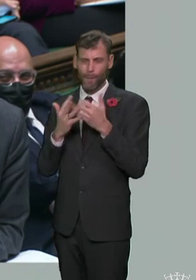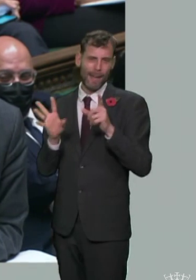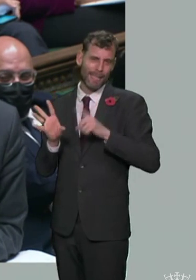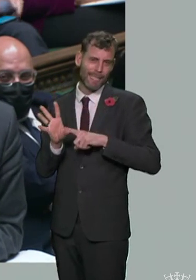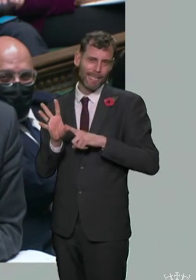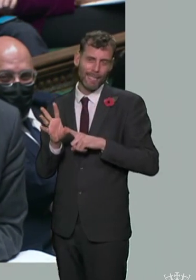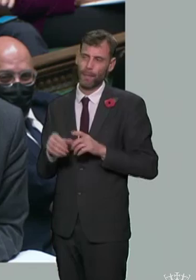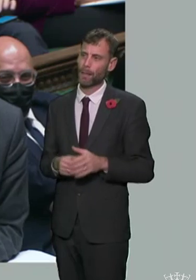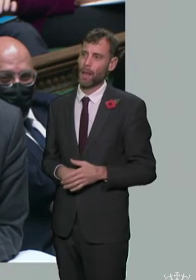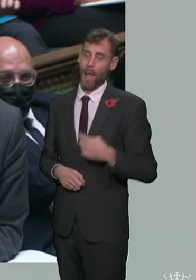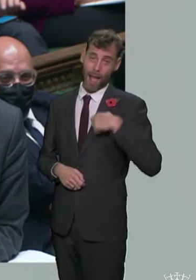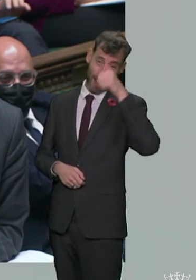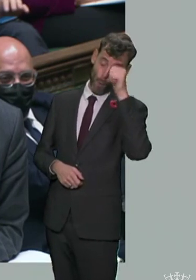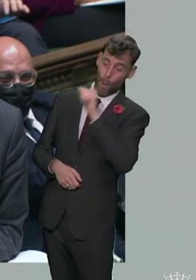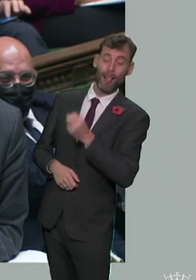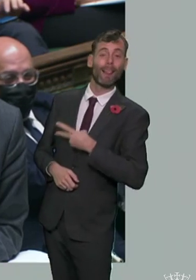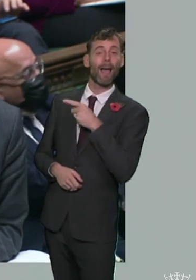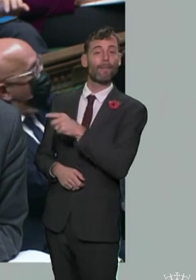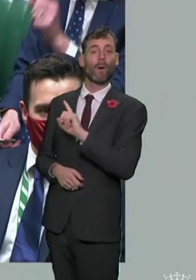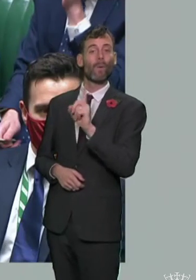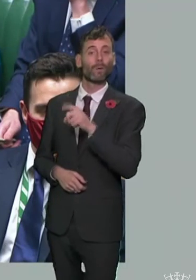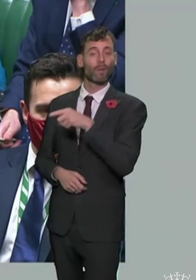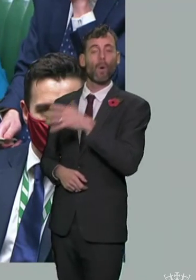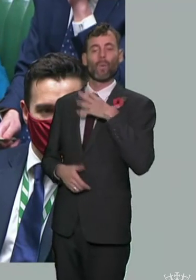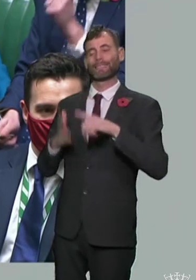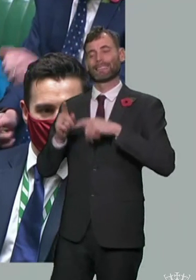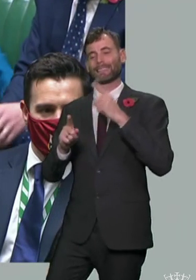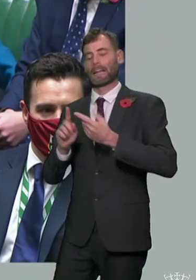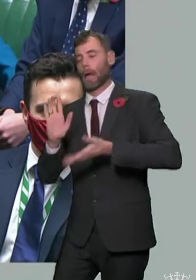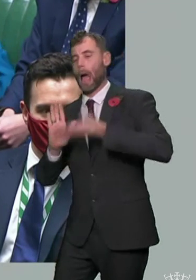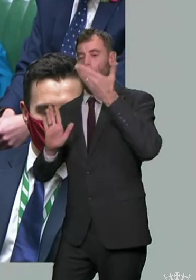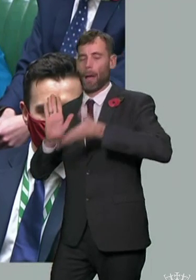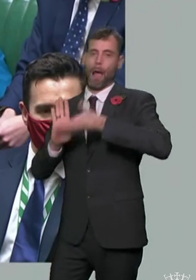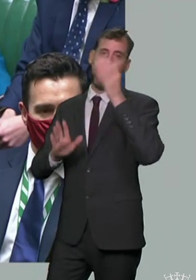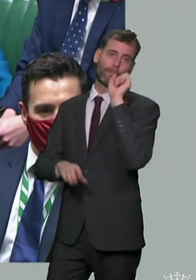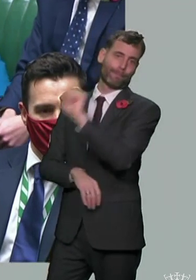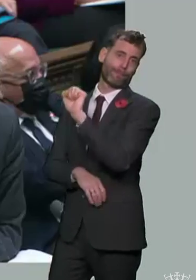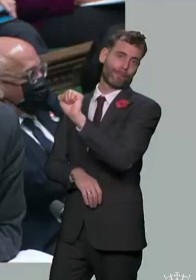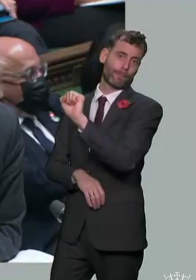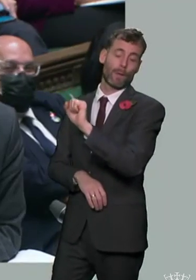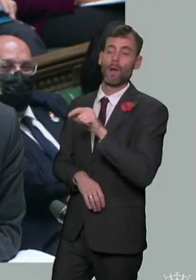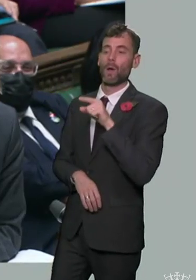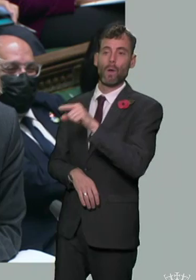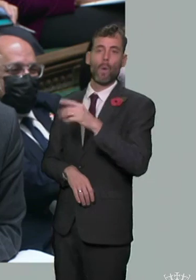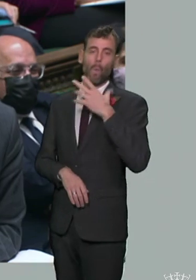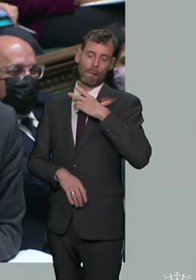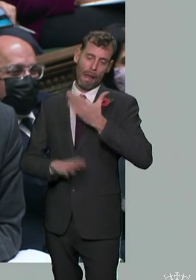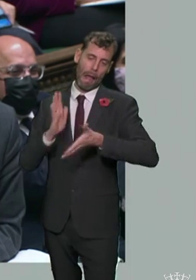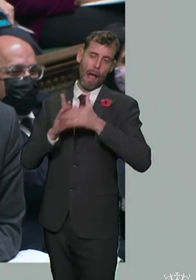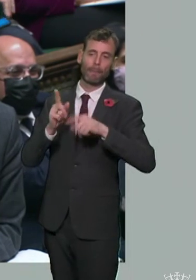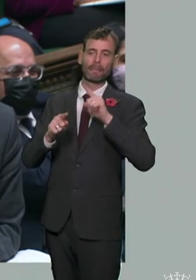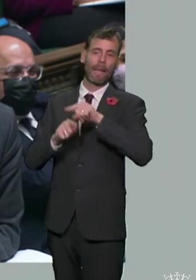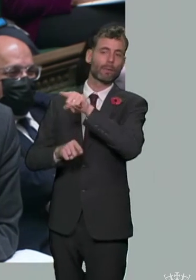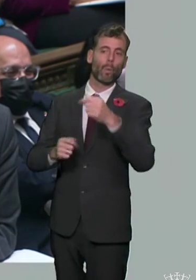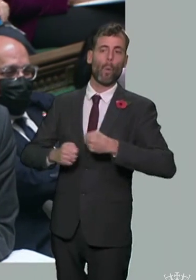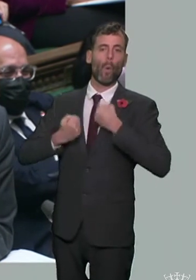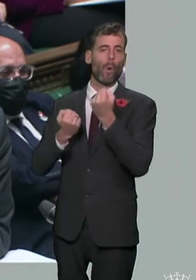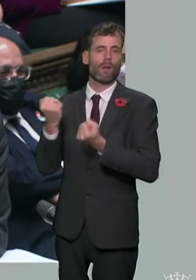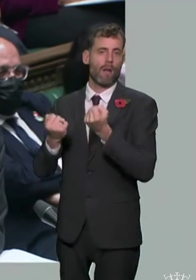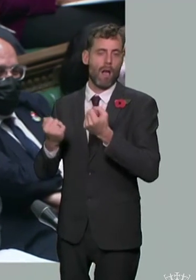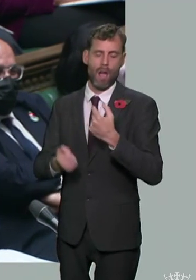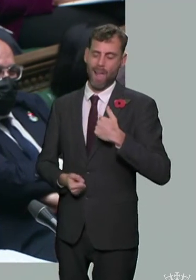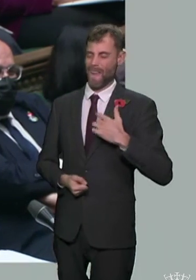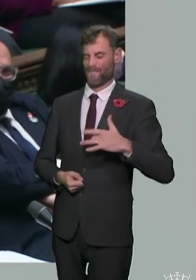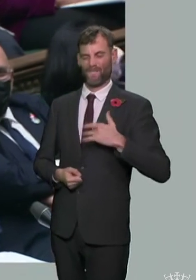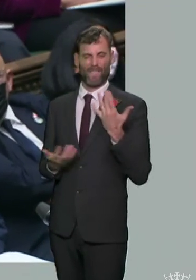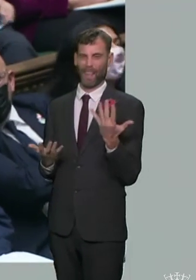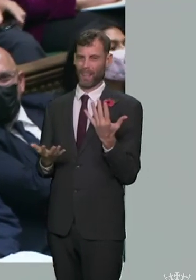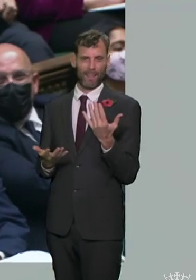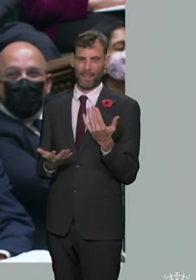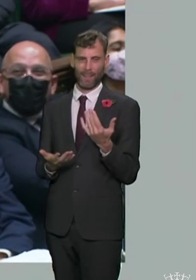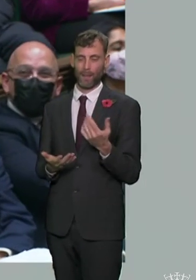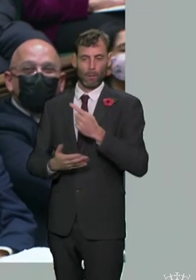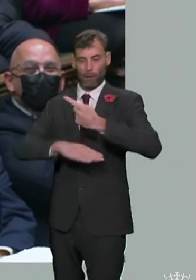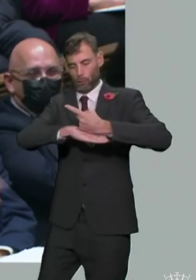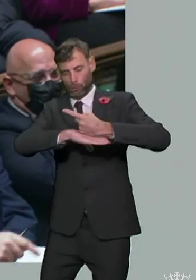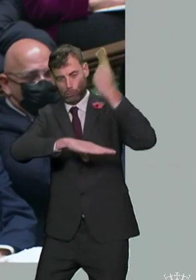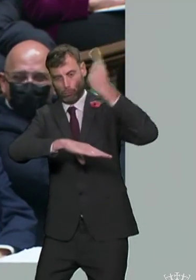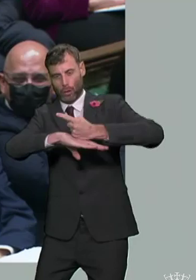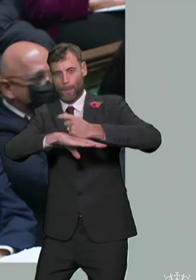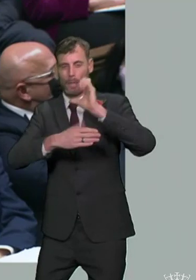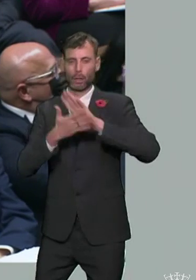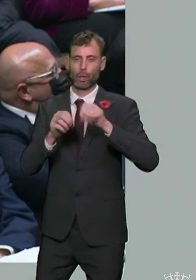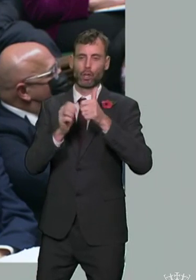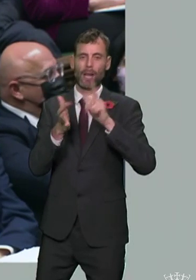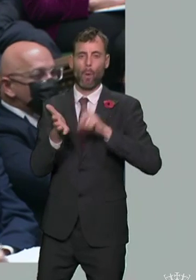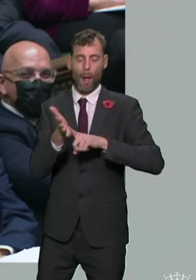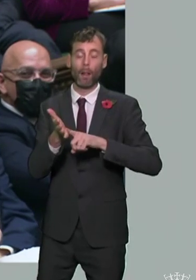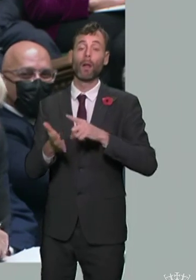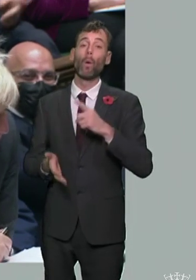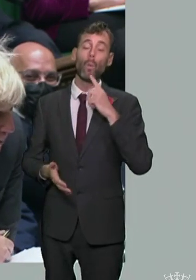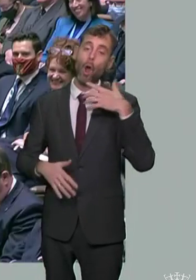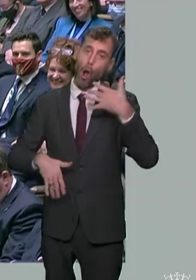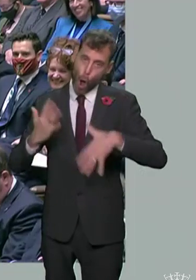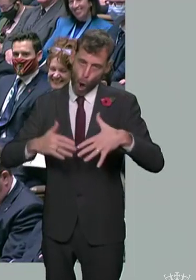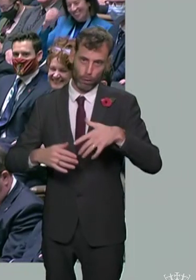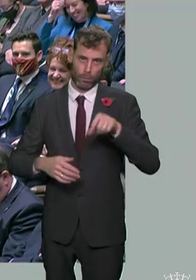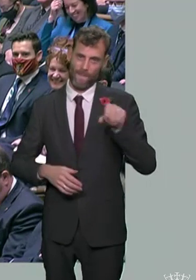I know where Labour’s instincts are. It always wants to put taxes up, particularly on motorists, and I think a checkpoint Chigwell would hit working families.